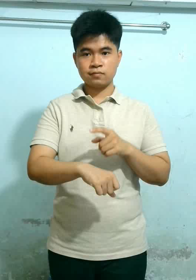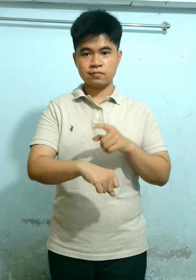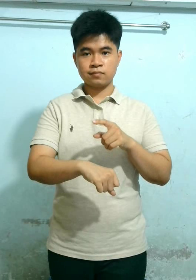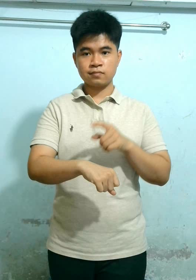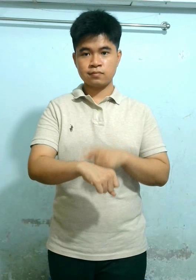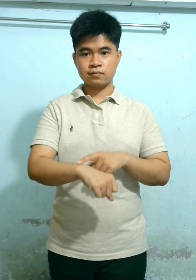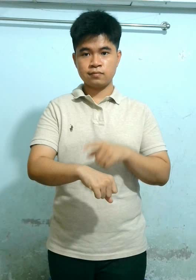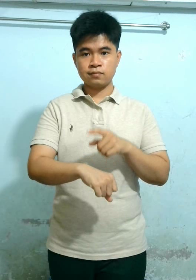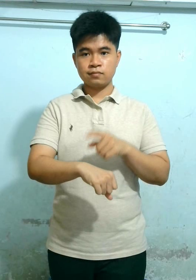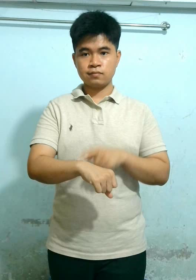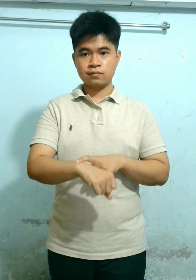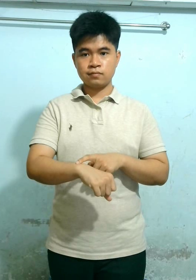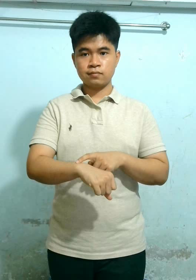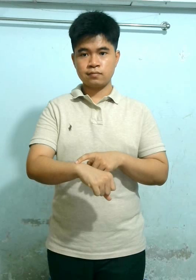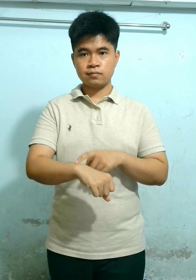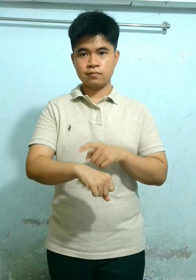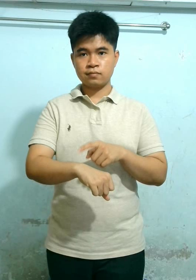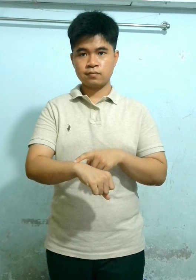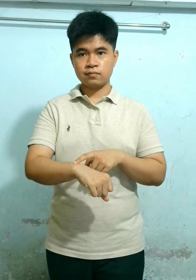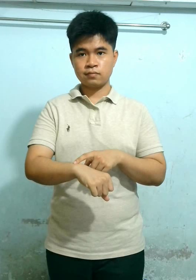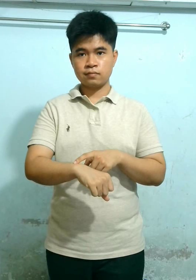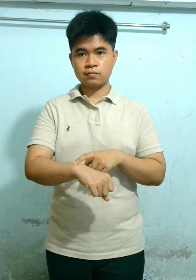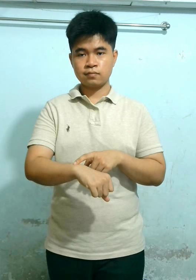gio